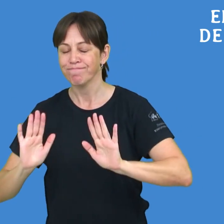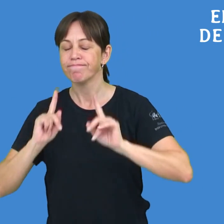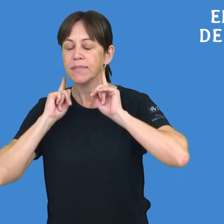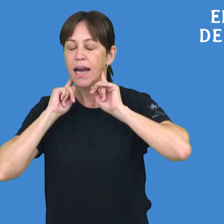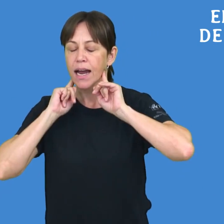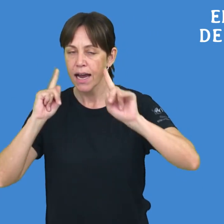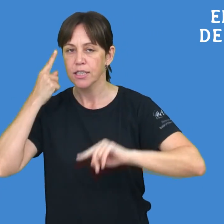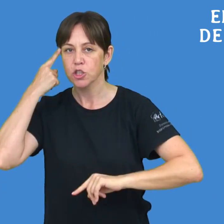caso